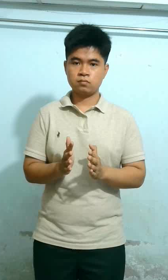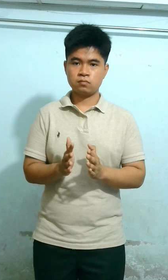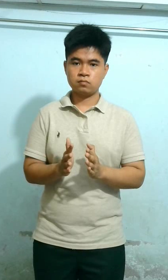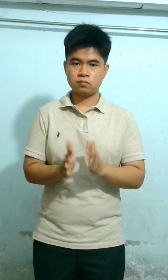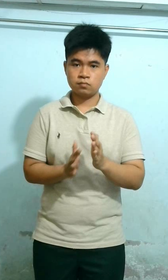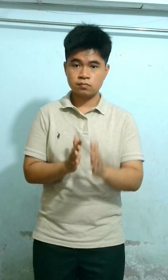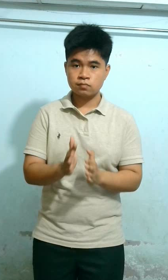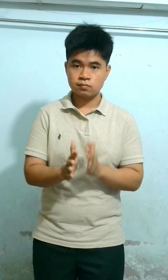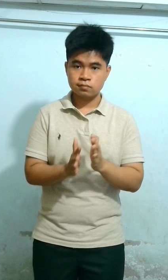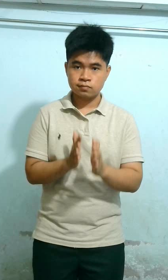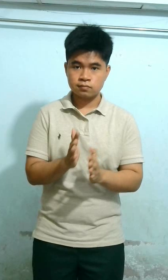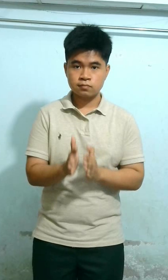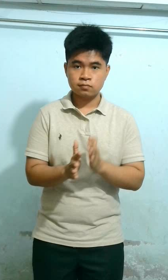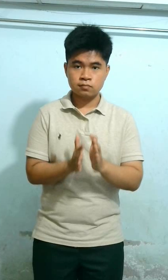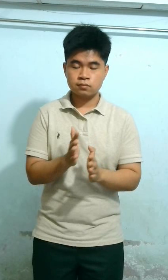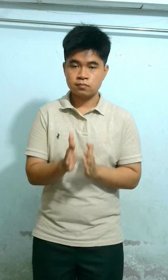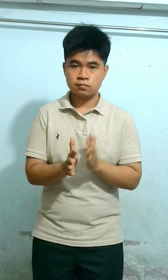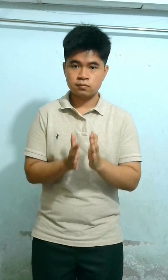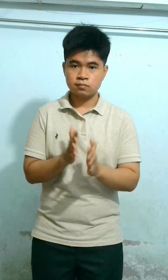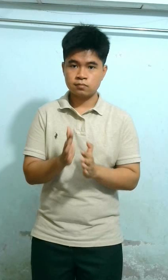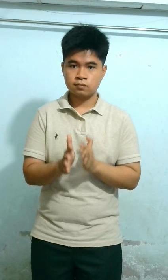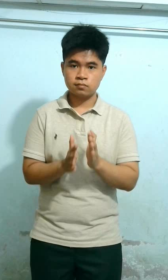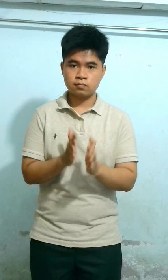ngon ngu ki hieu